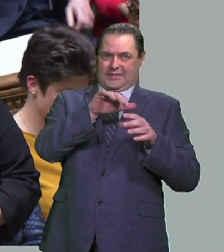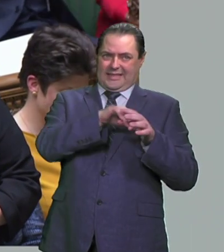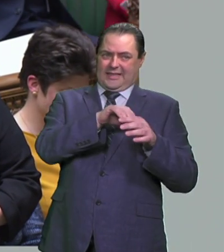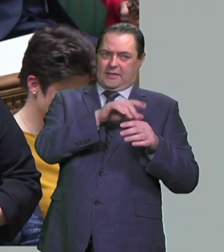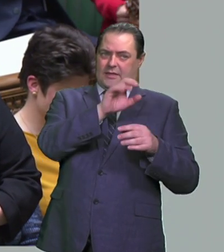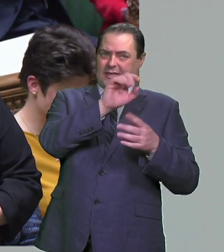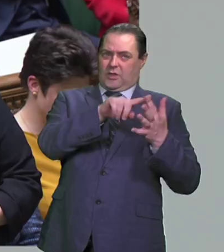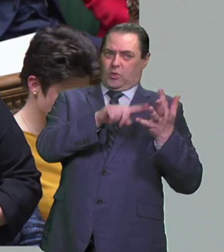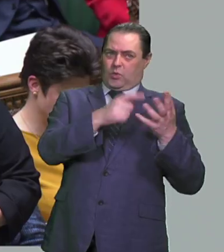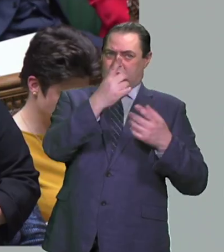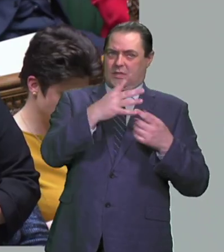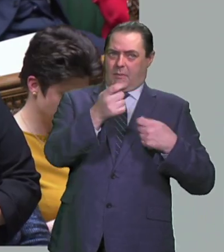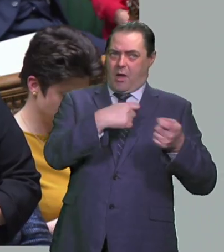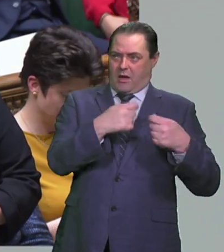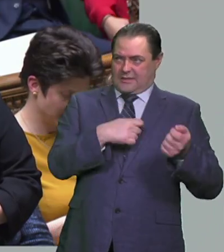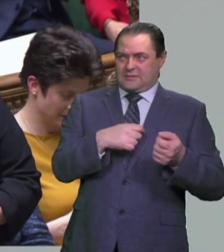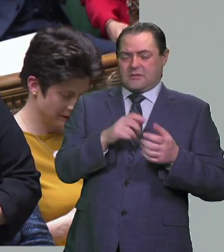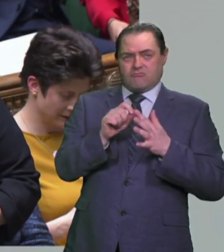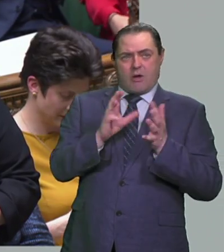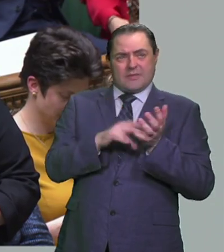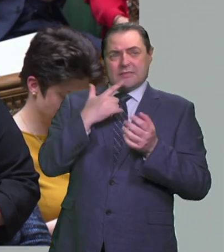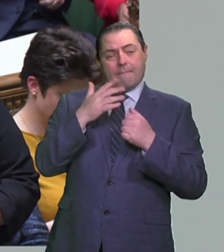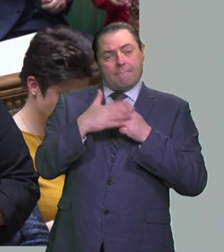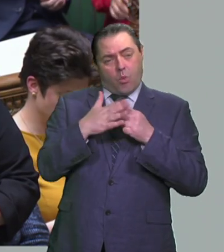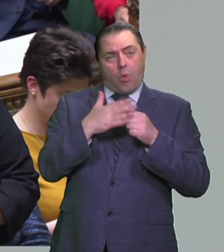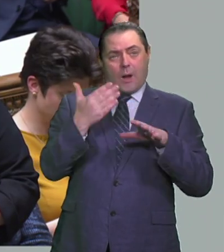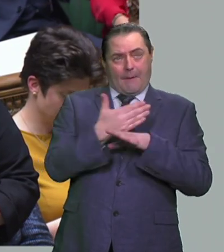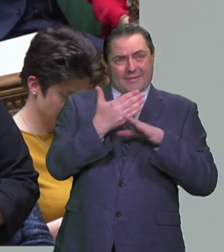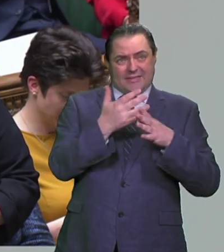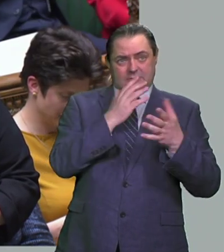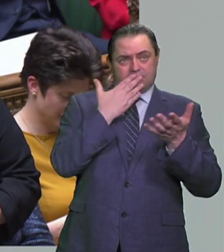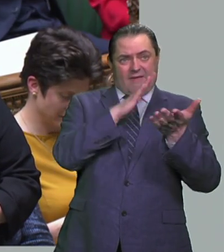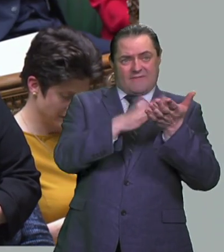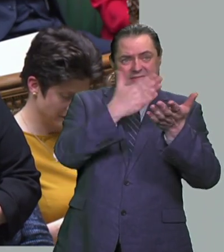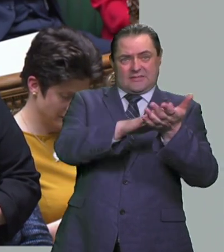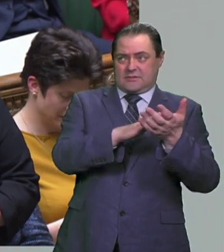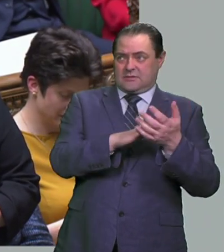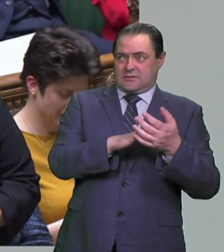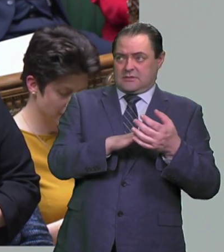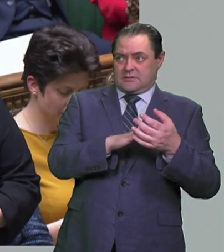The Prime Minister also said that would lead to more companies investing in Northern Ireland, but that will not be new money.